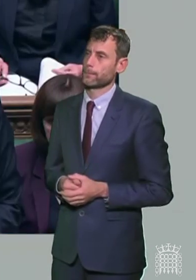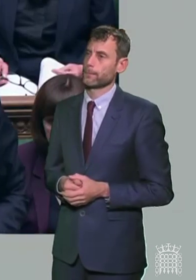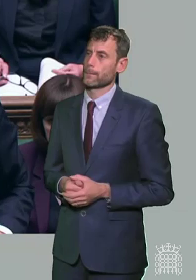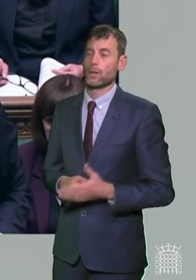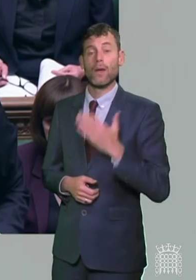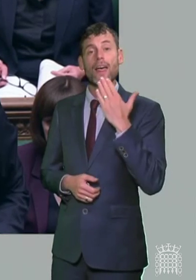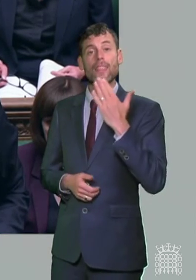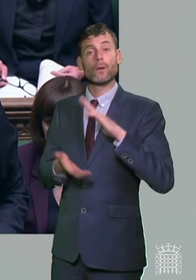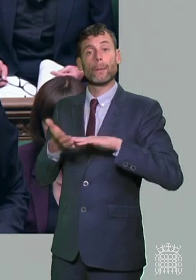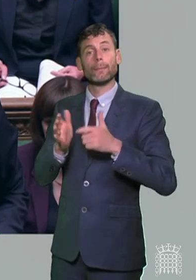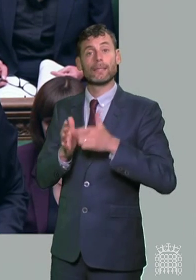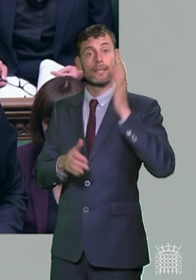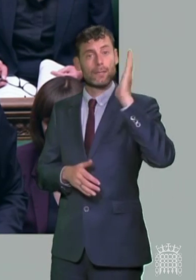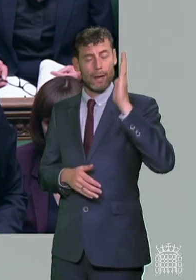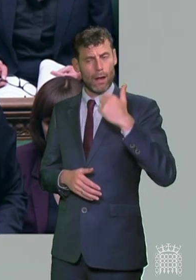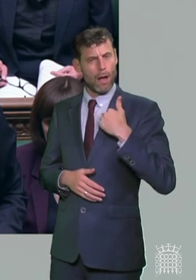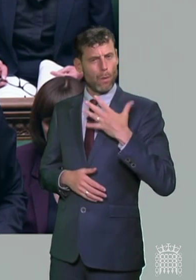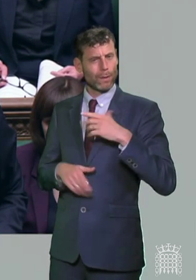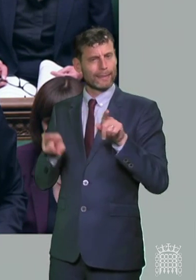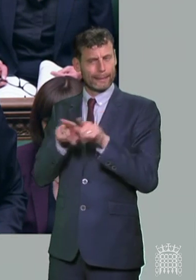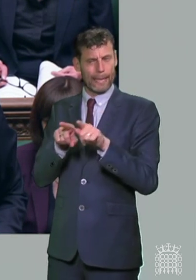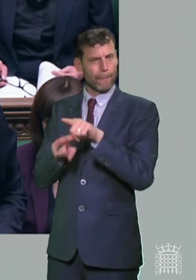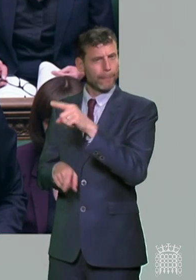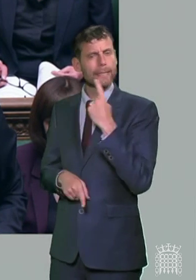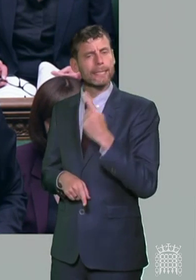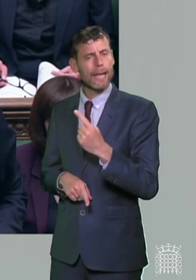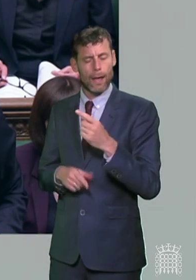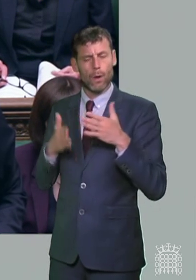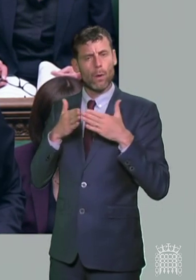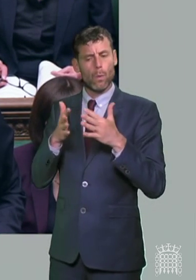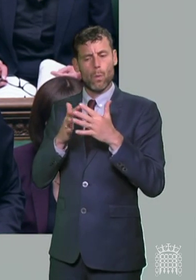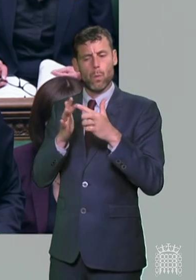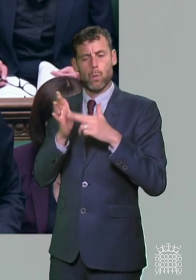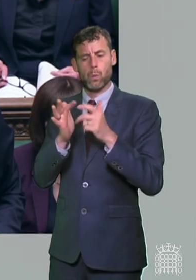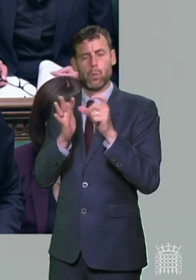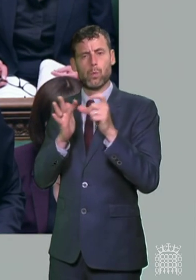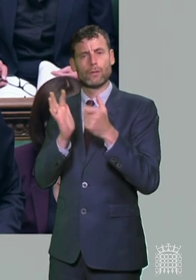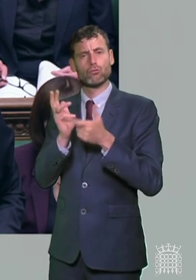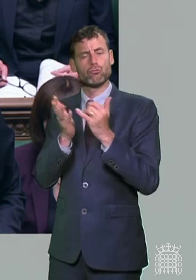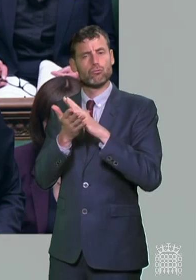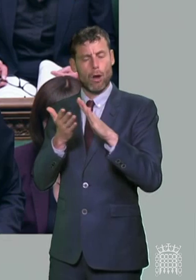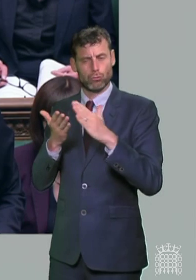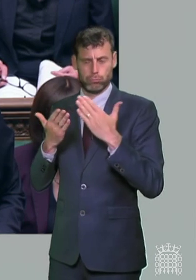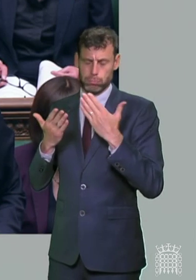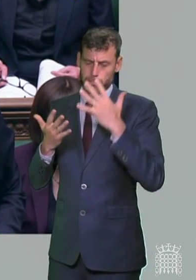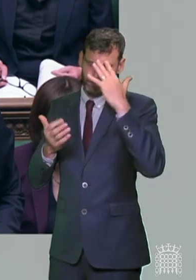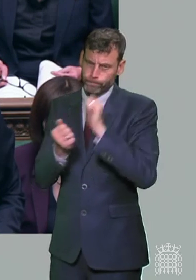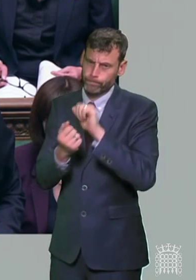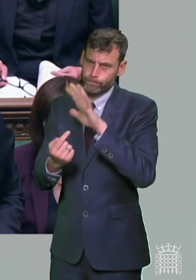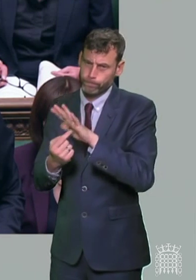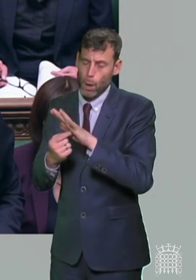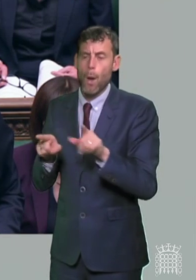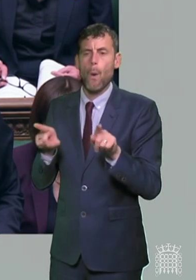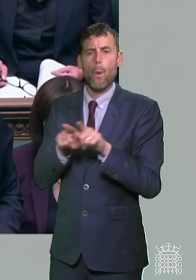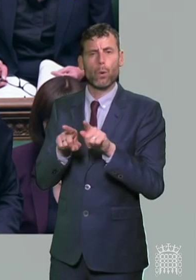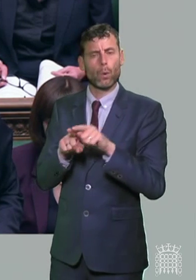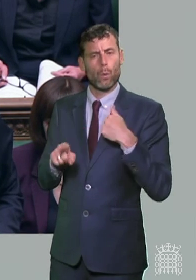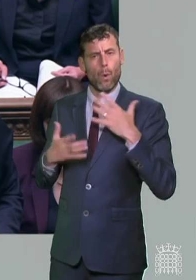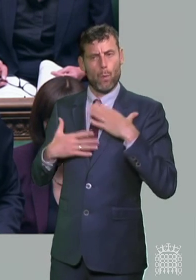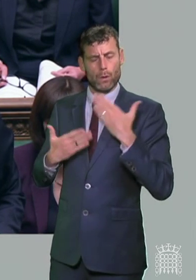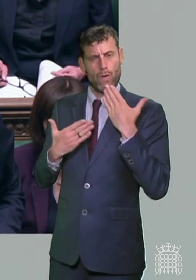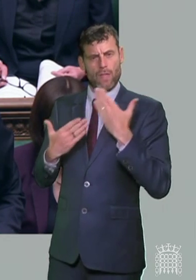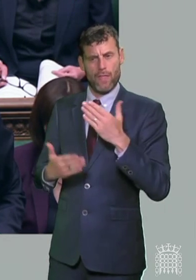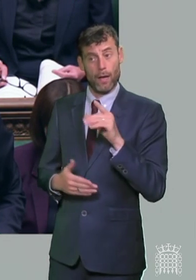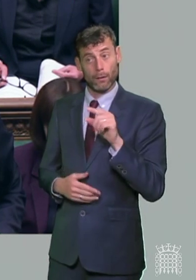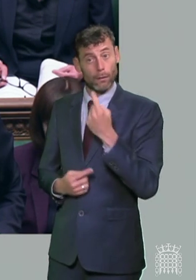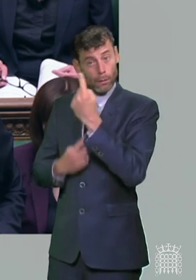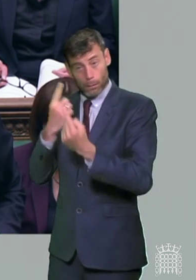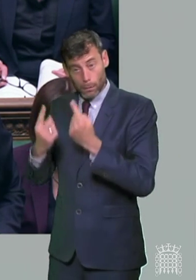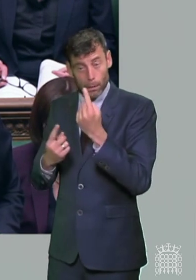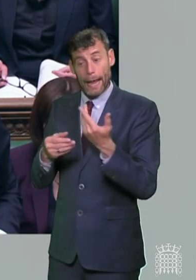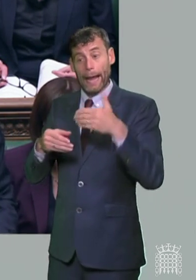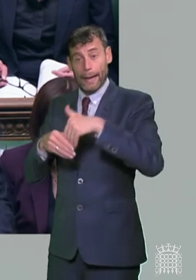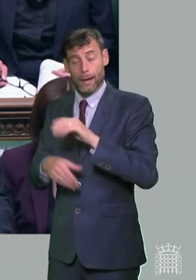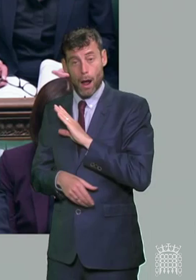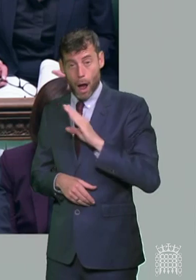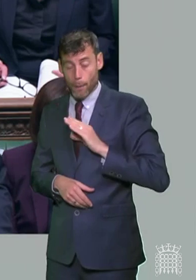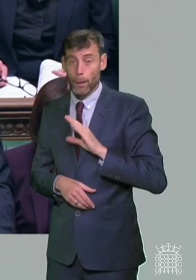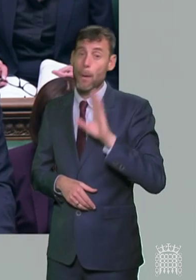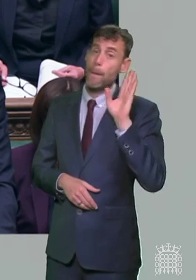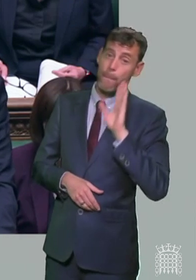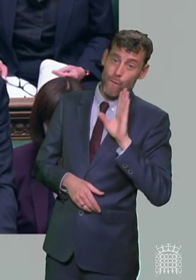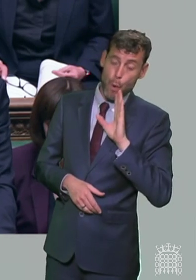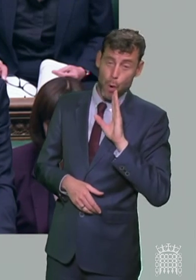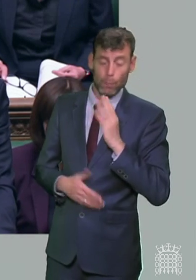Can I join the Prime Minister in his comments about Windrush, and pay tribute to everyone who is serving and has served in our armed forces?